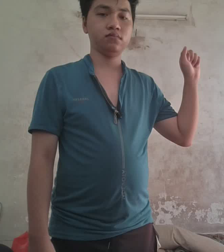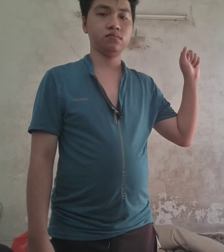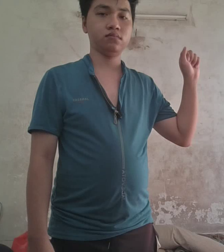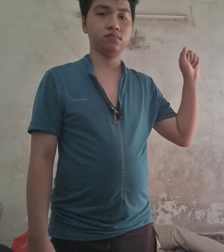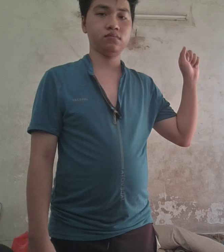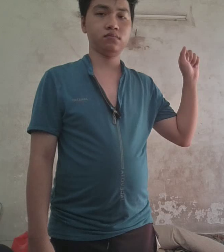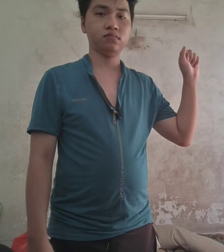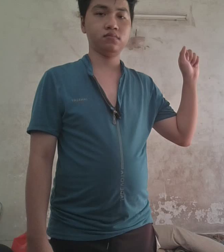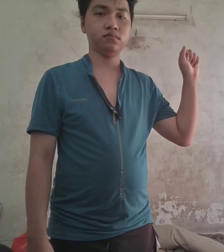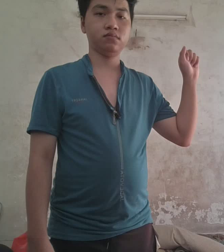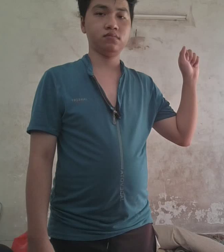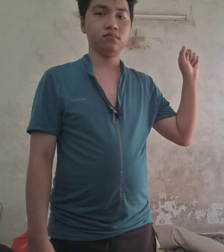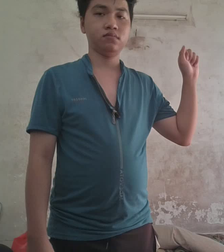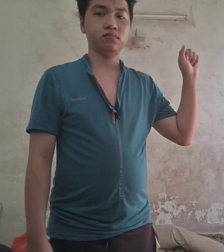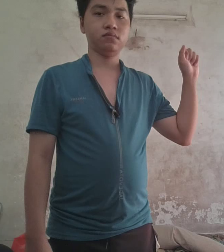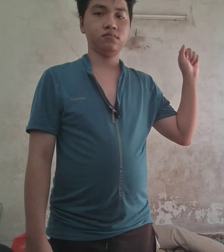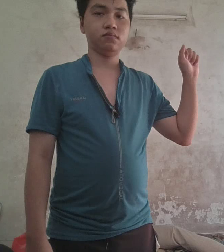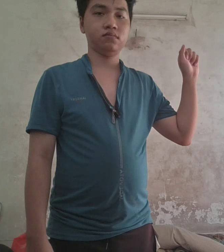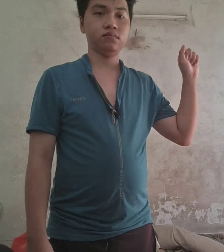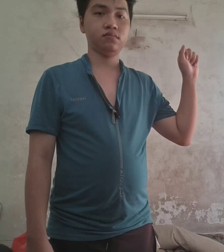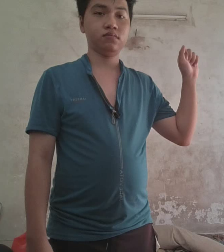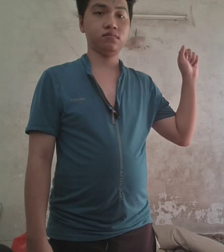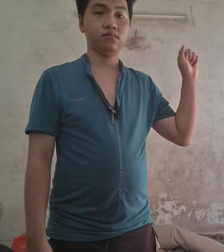a